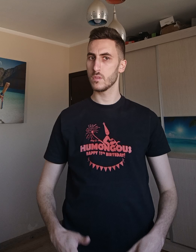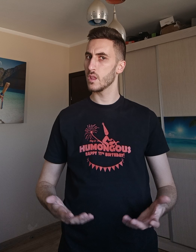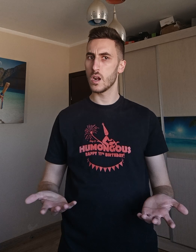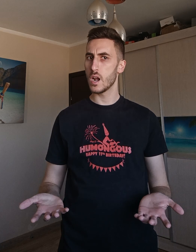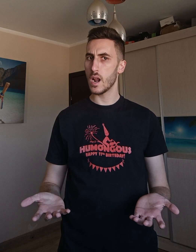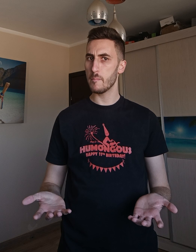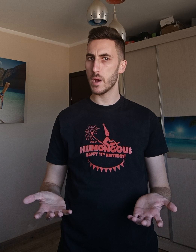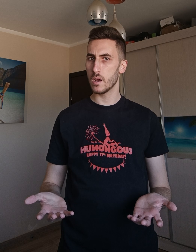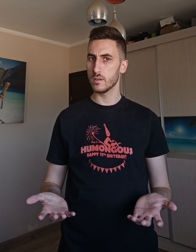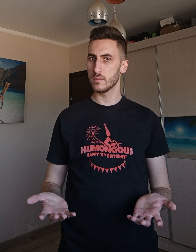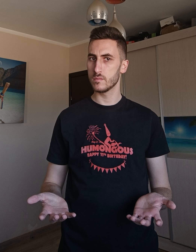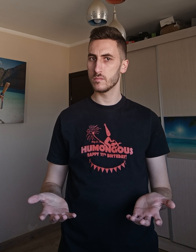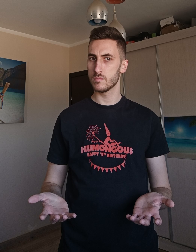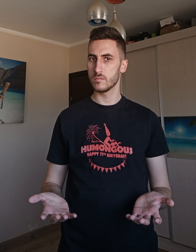למה